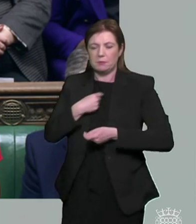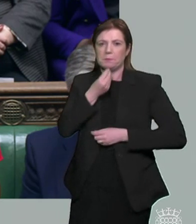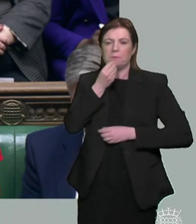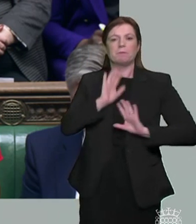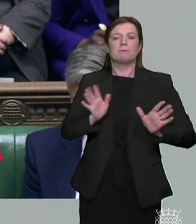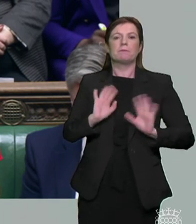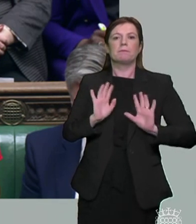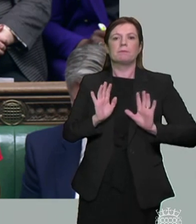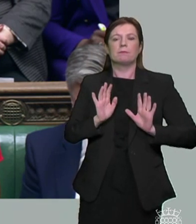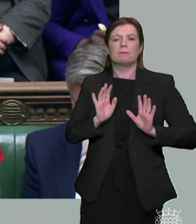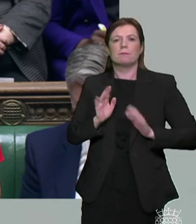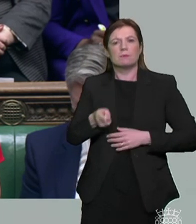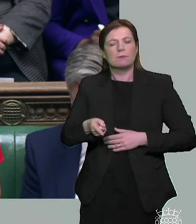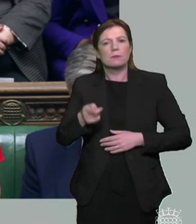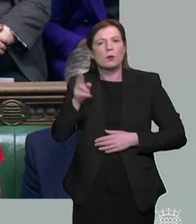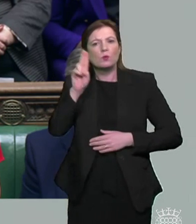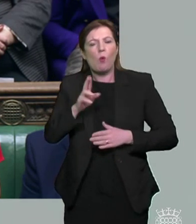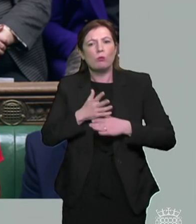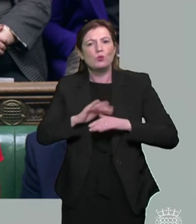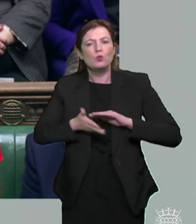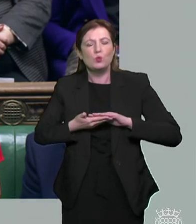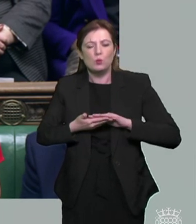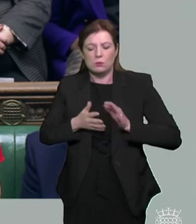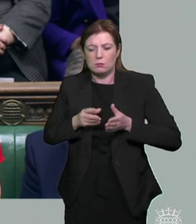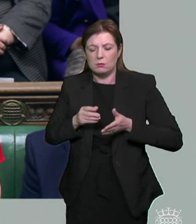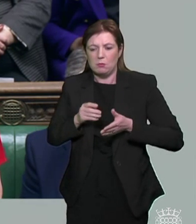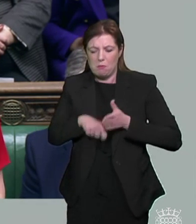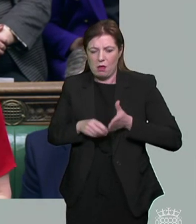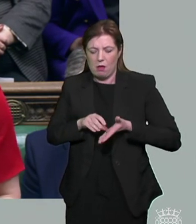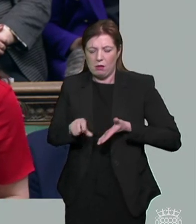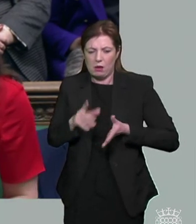Families are struggling to buy new school shoes and uniforms for their children.